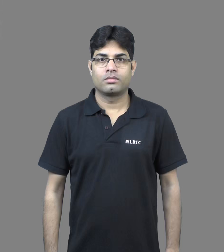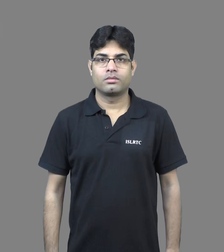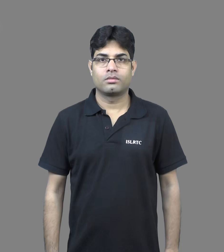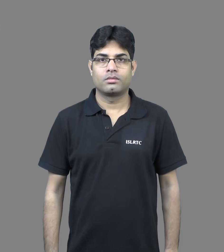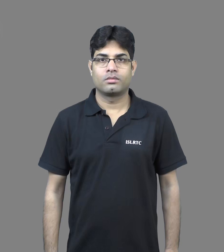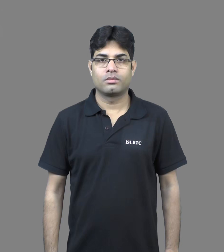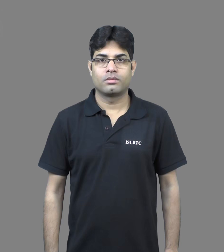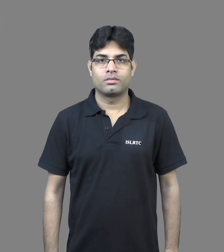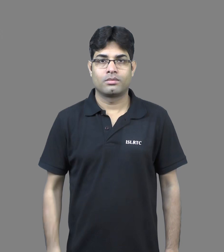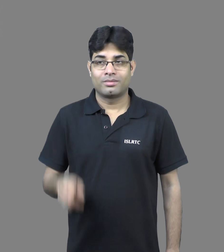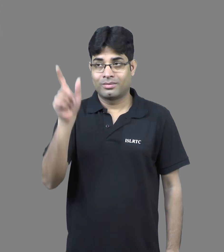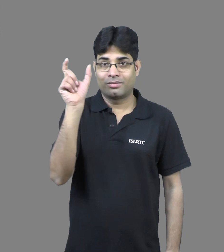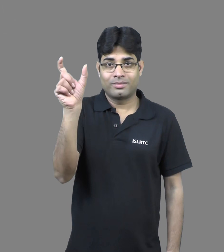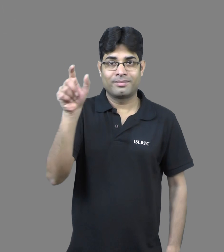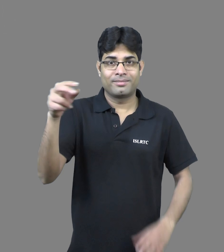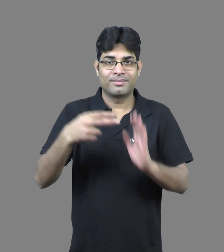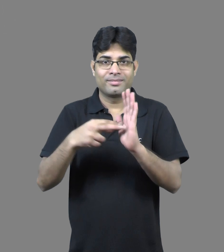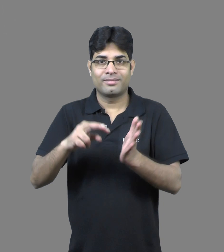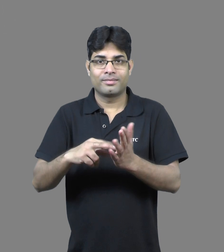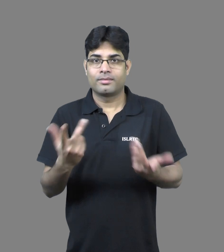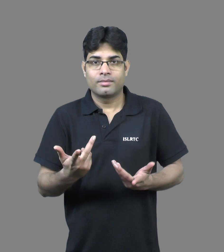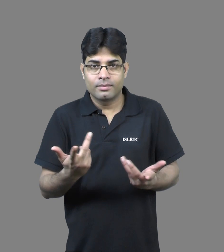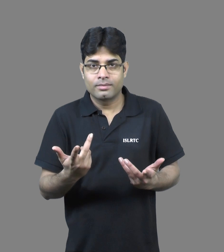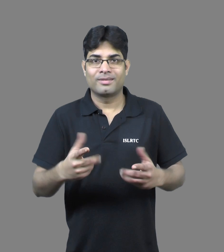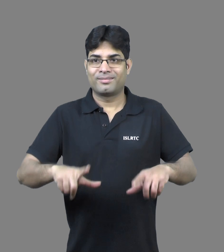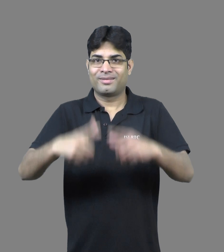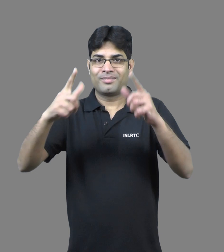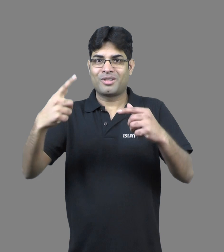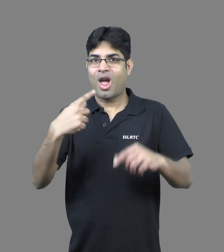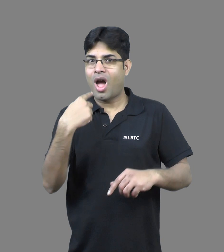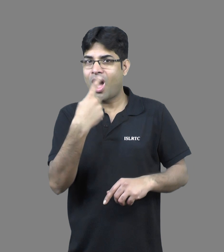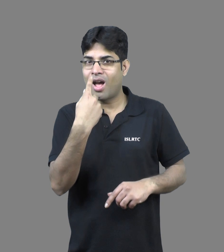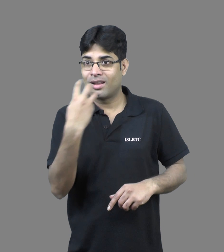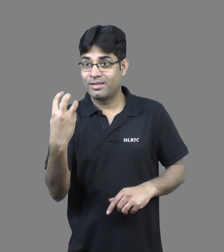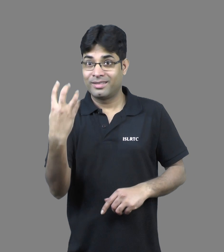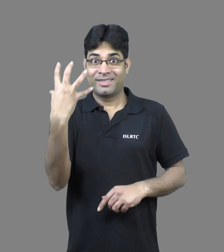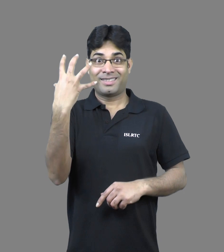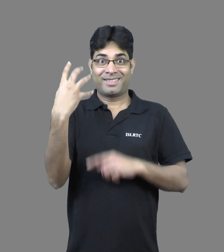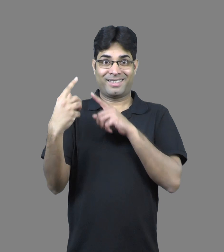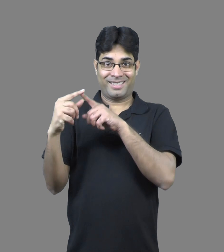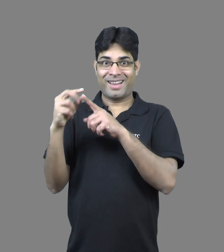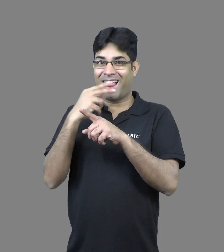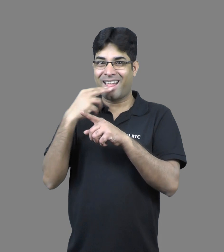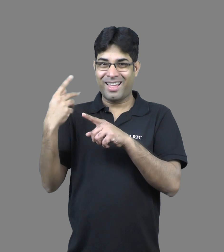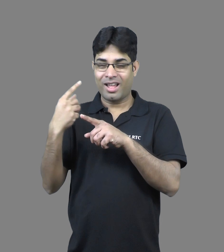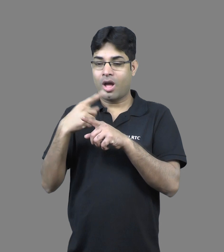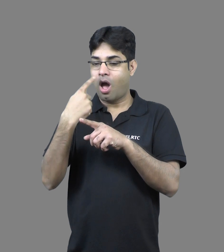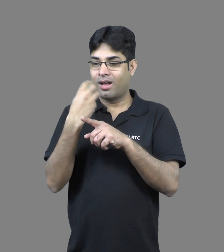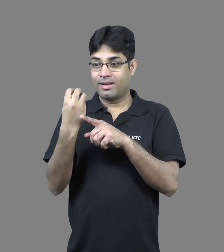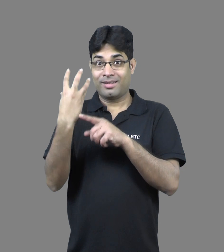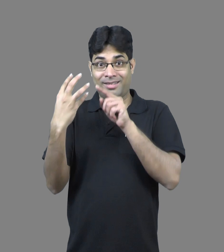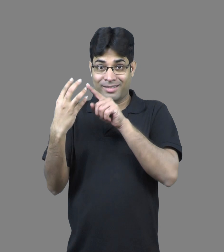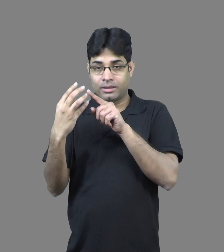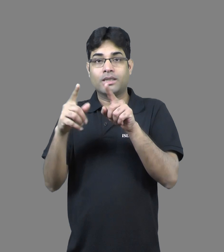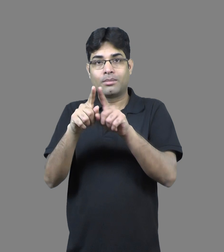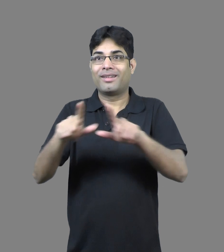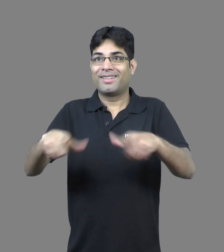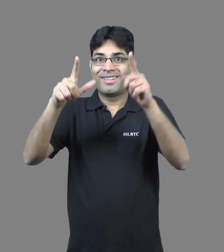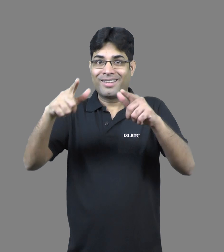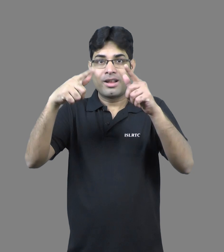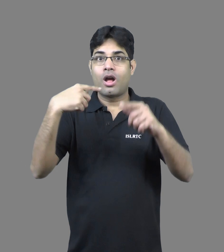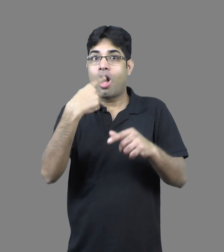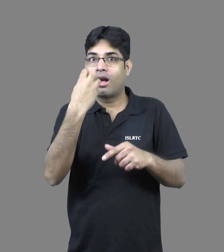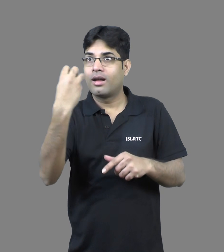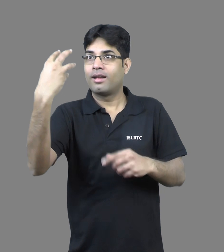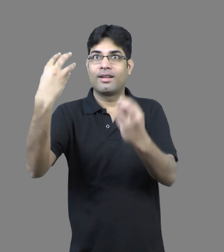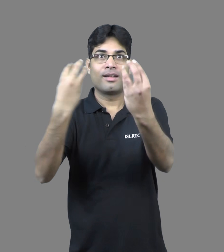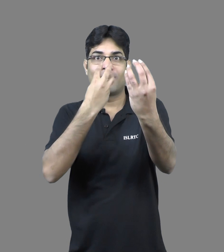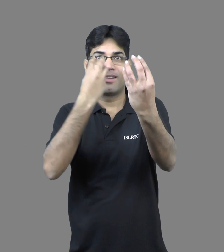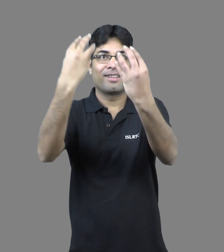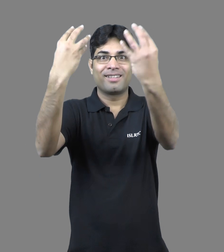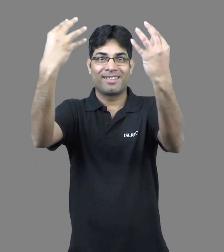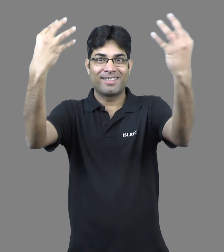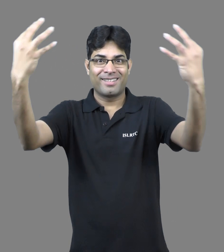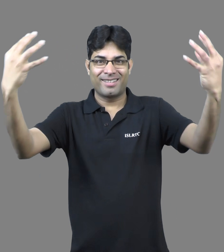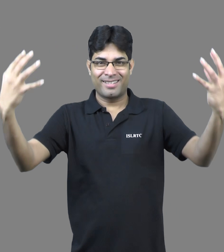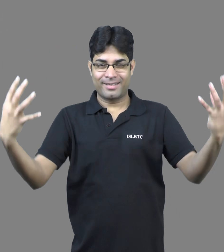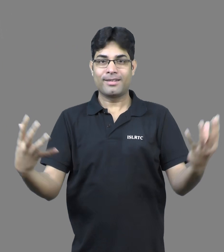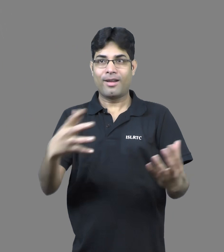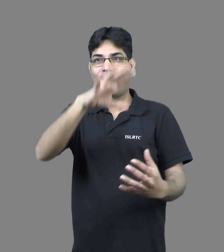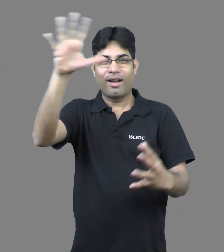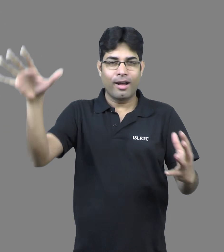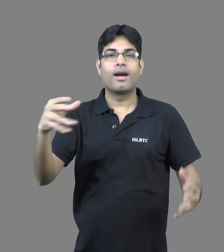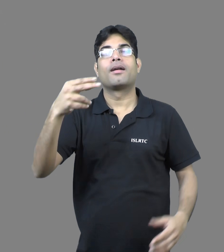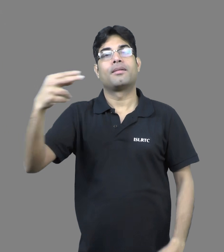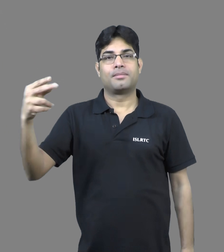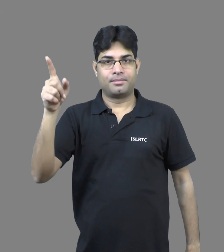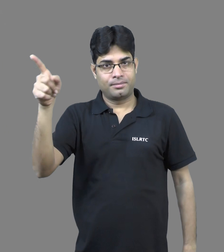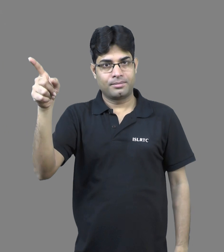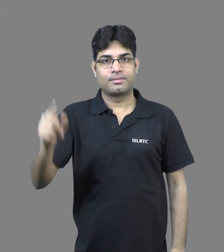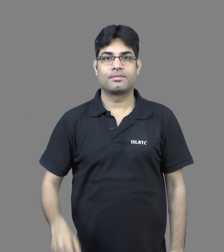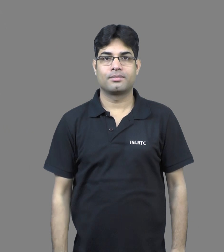Barleria Cristata